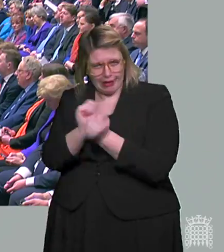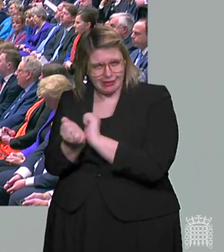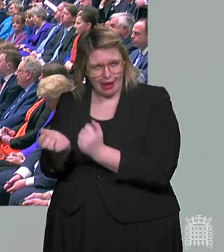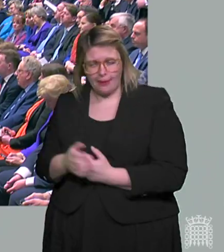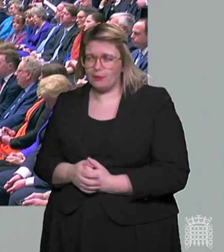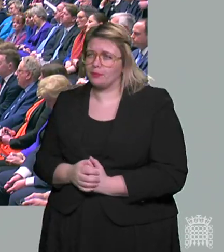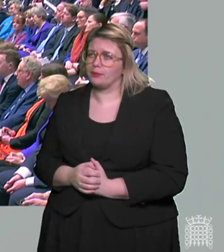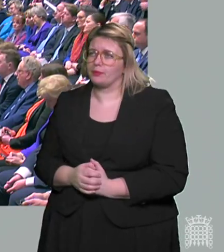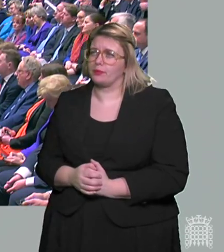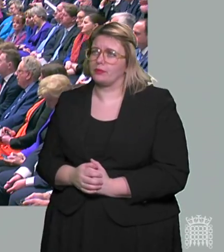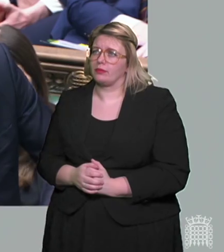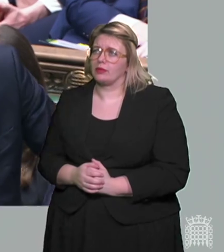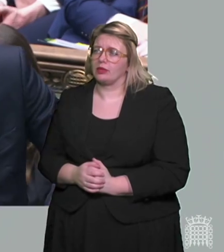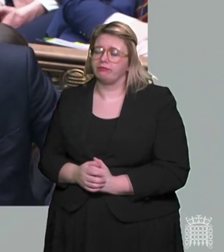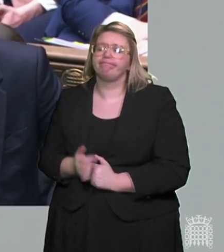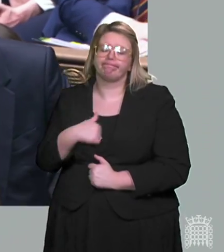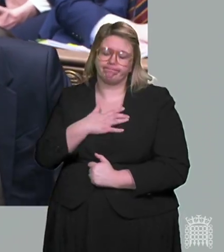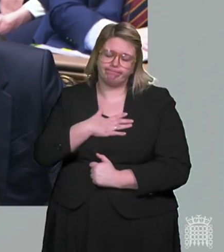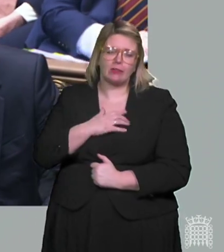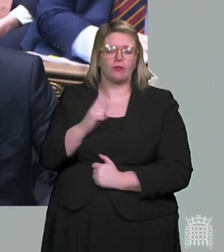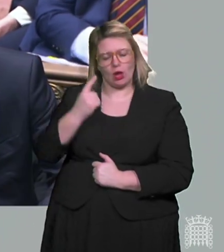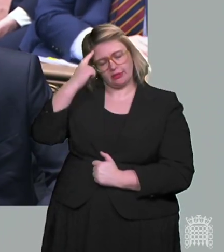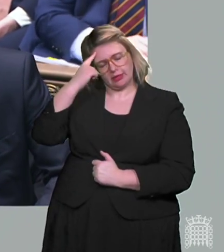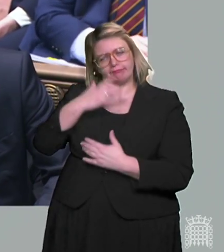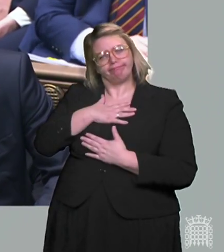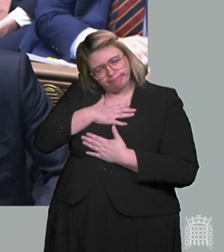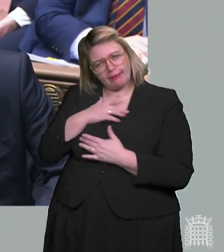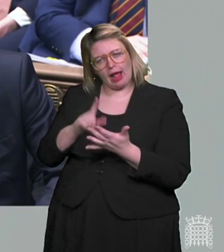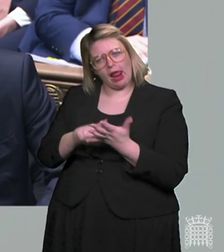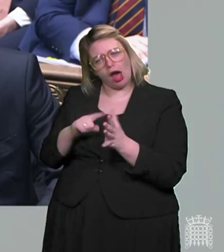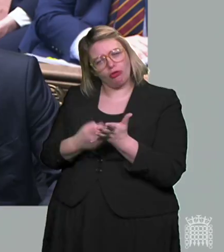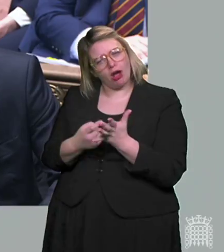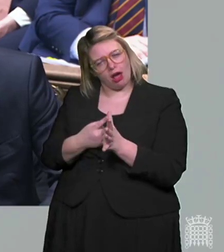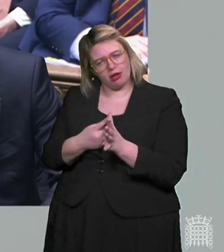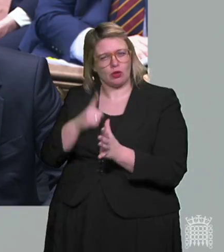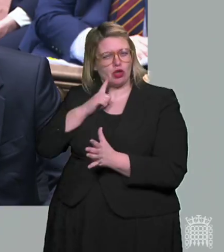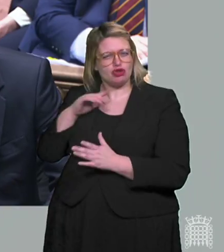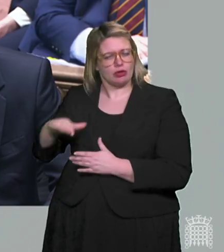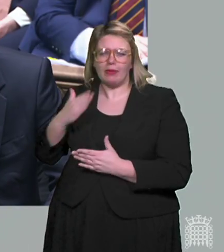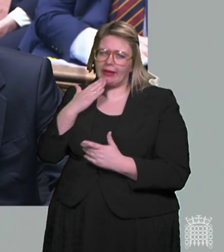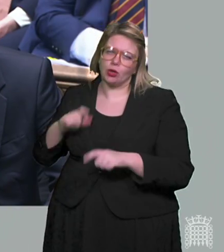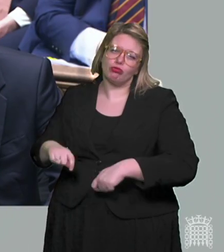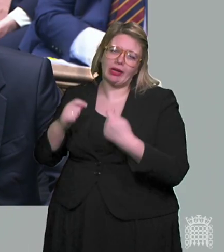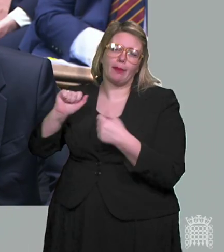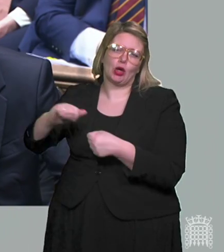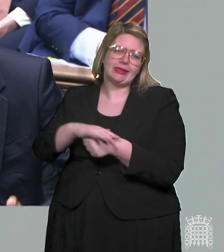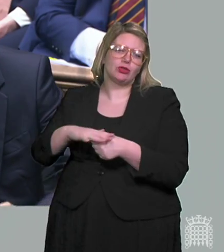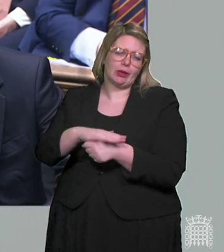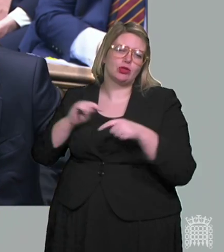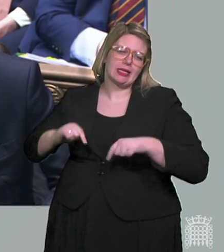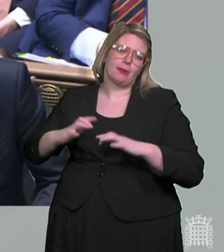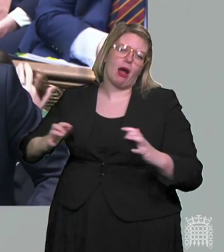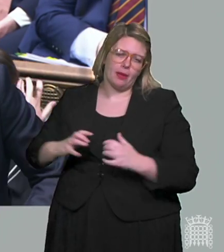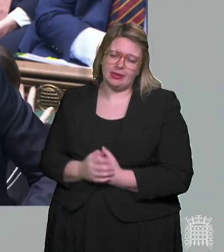May I start by sending my best wishes to Lara and thanking my honourable Friend for raising her case in Parliament?